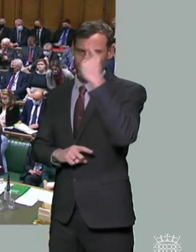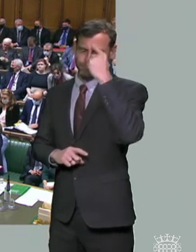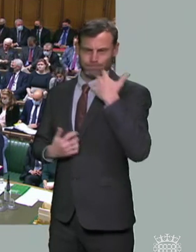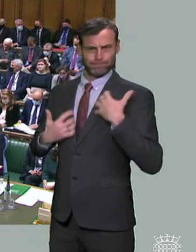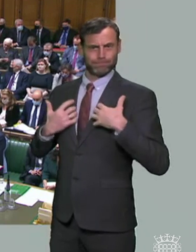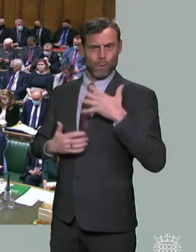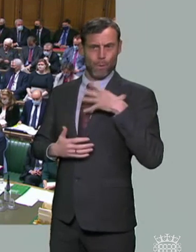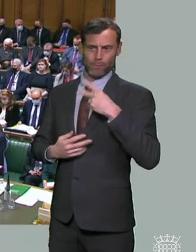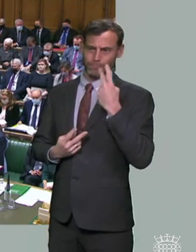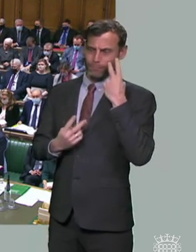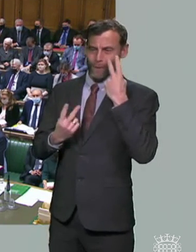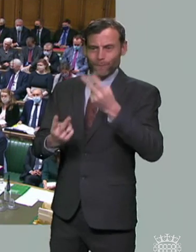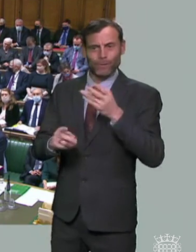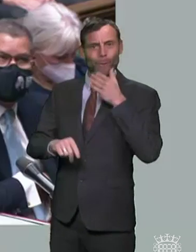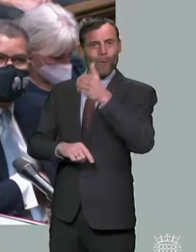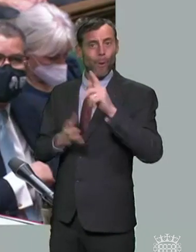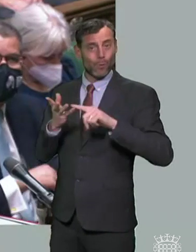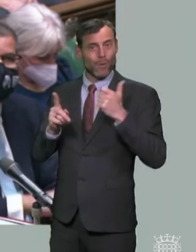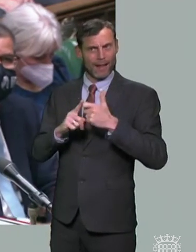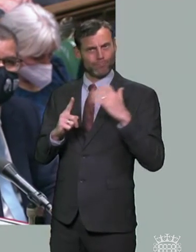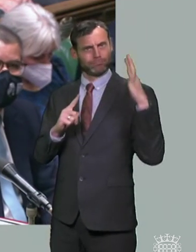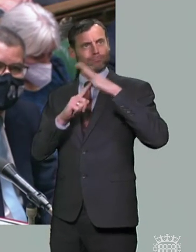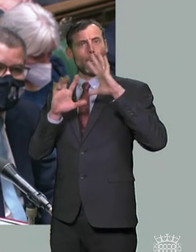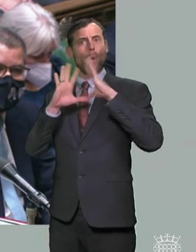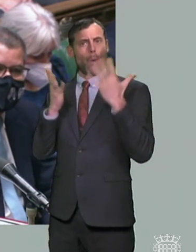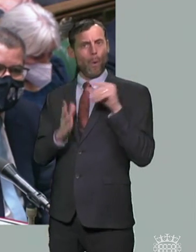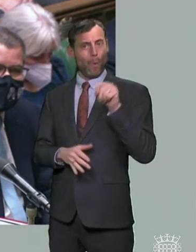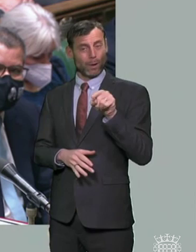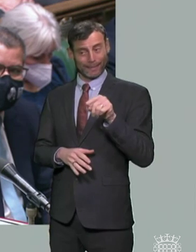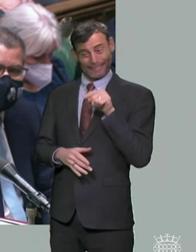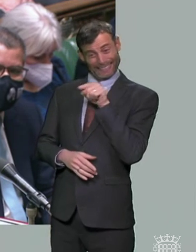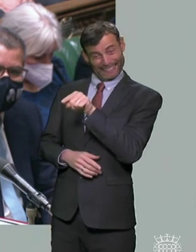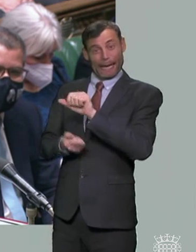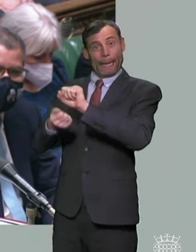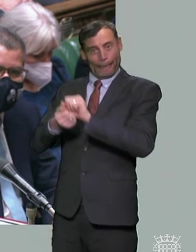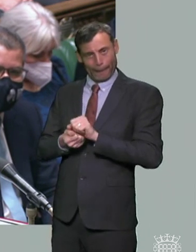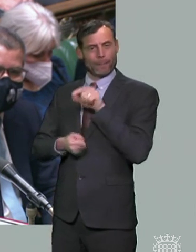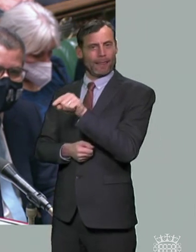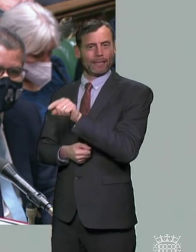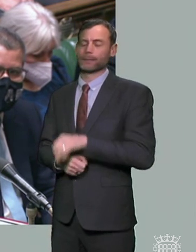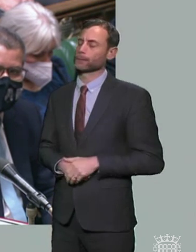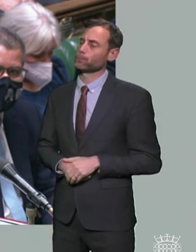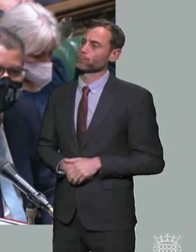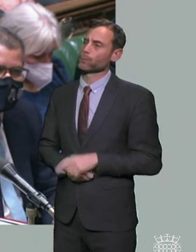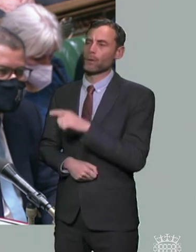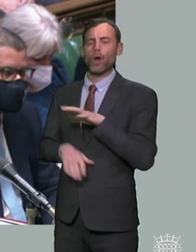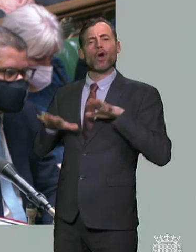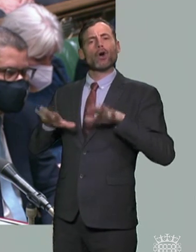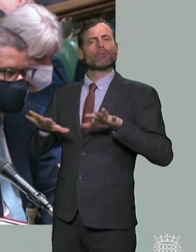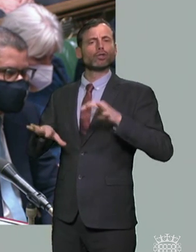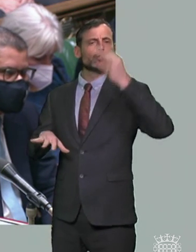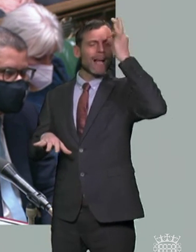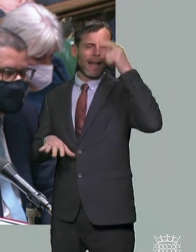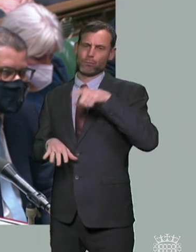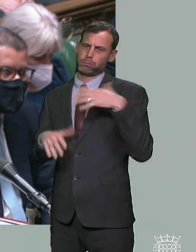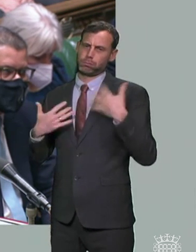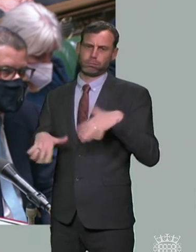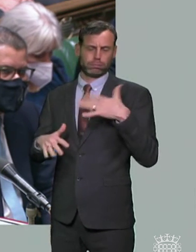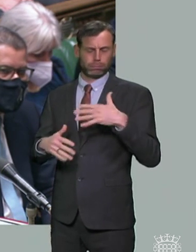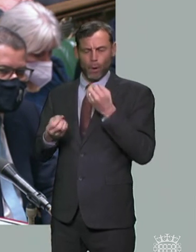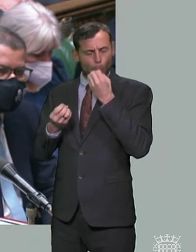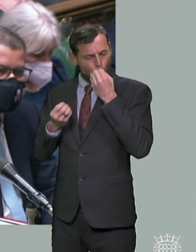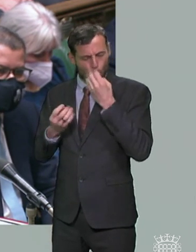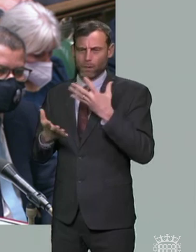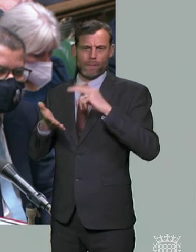I entirely share my hon. Friend’s enthusiasm for the British Council, which is a wonderful institution that we all love.